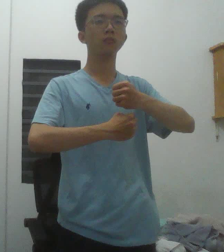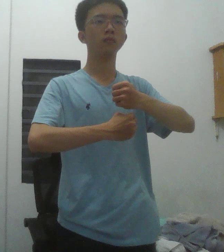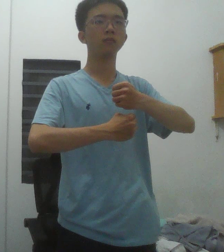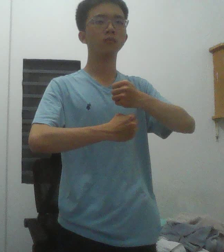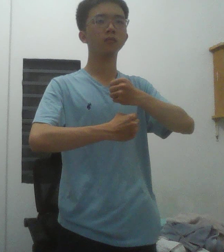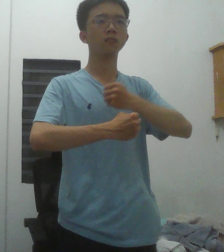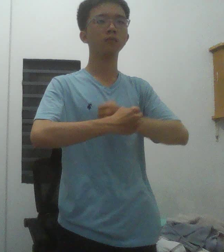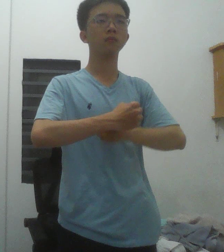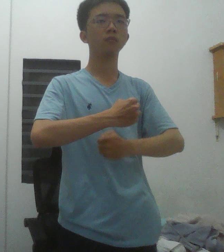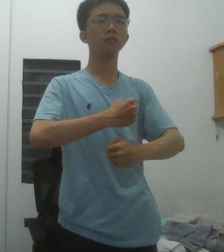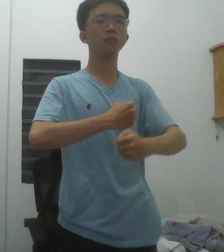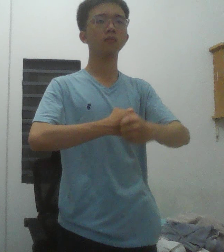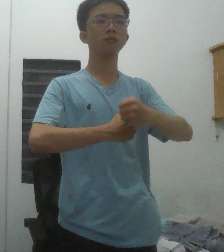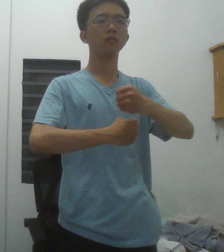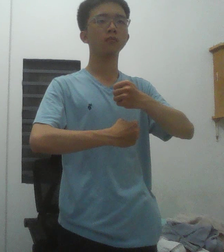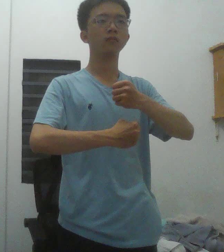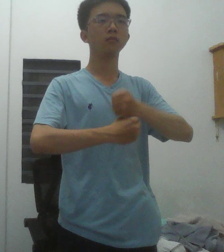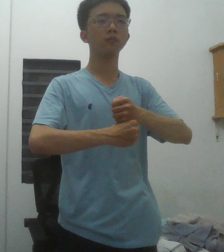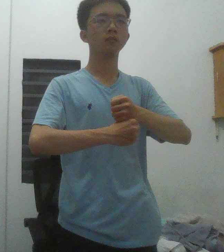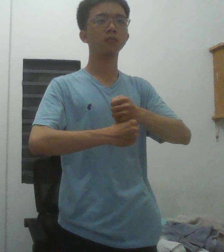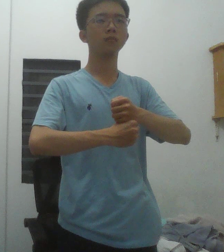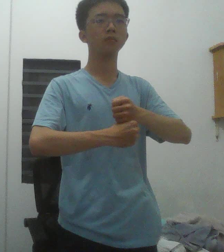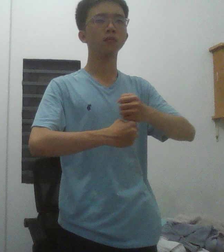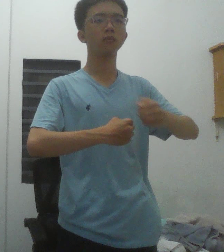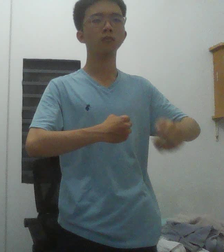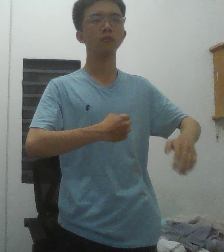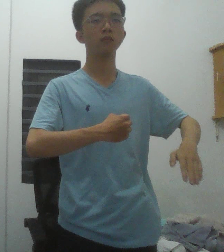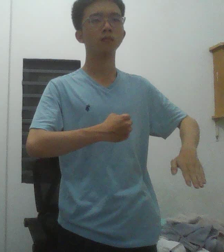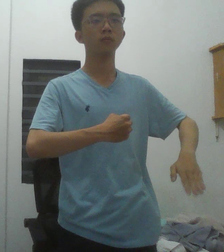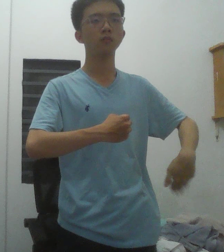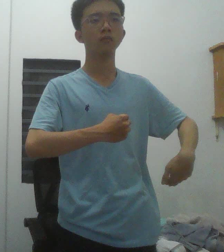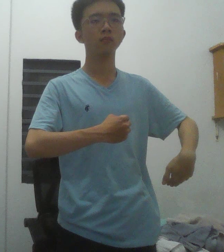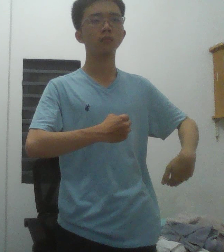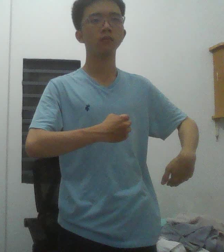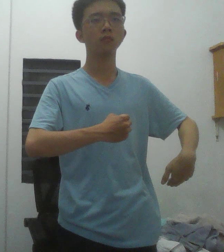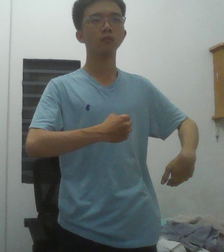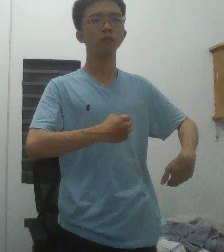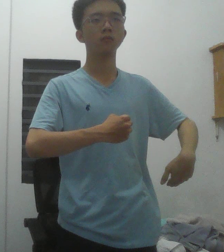nam sau